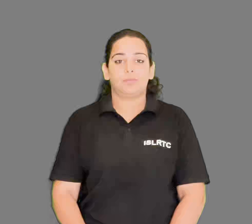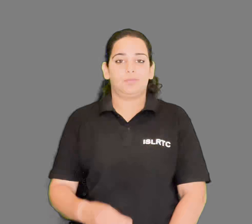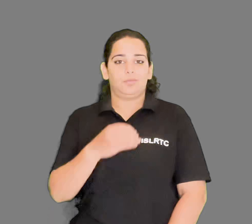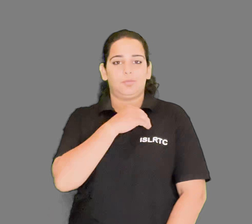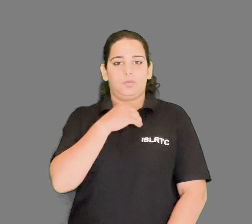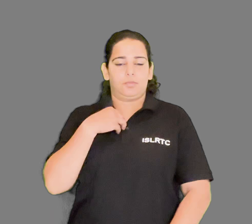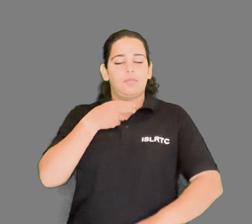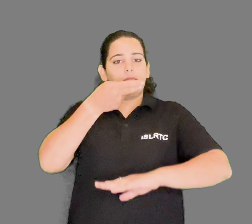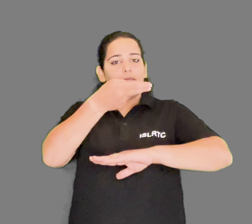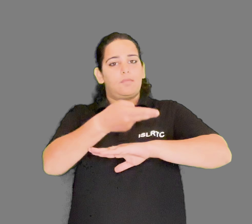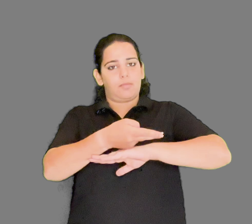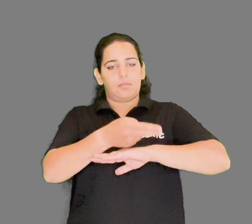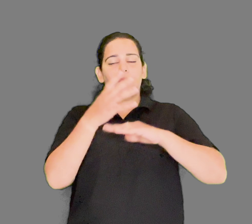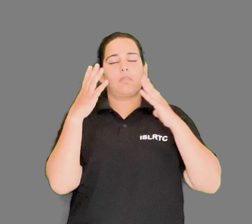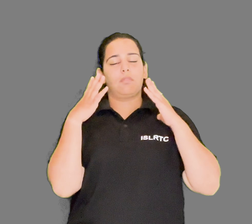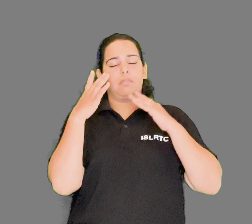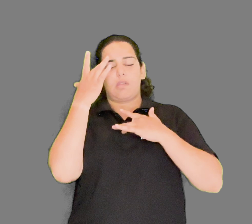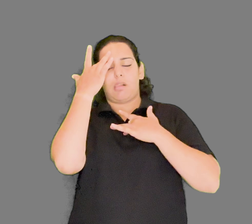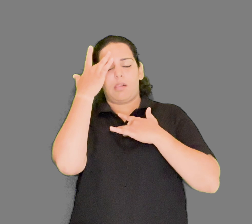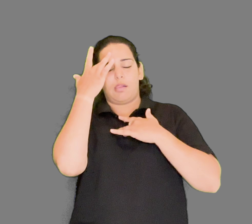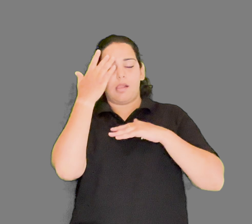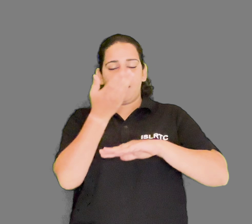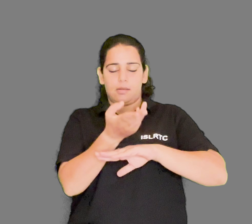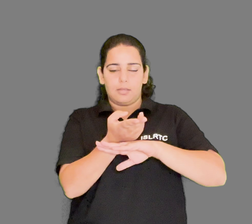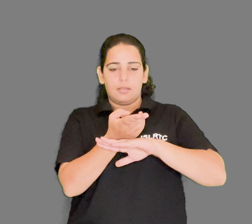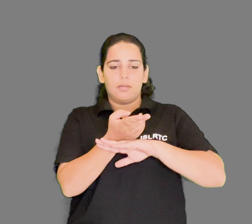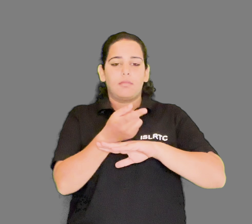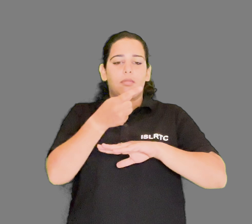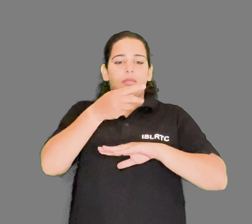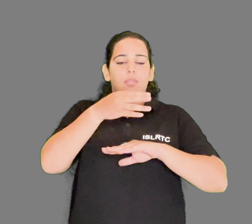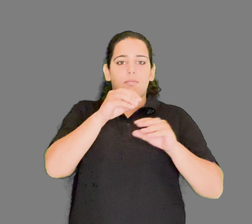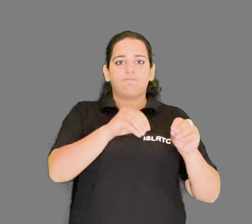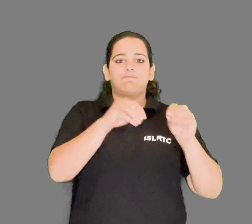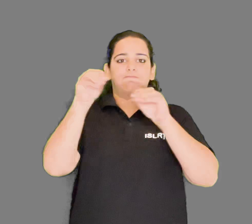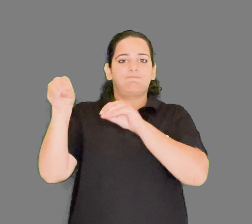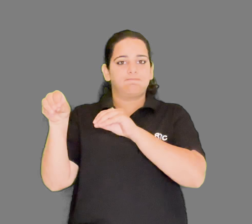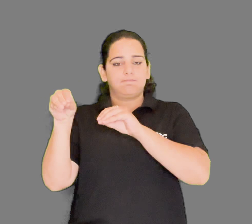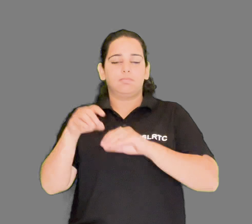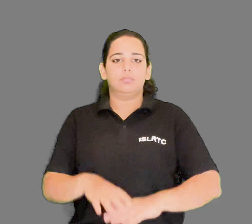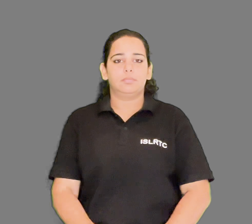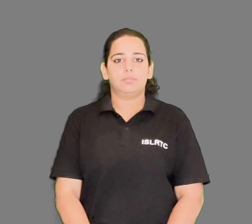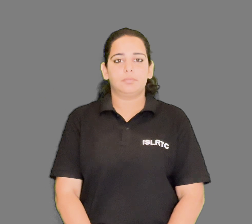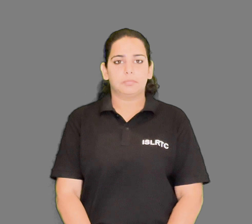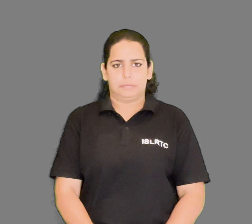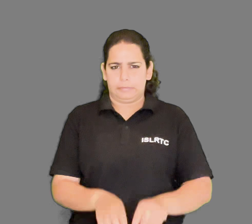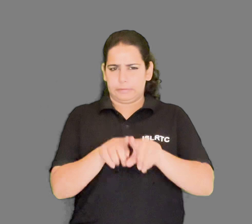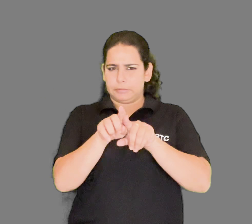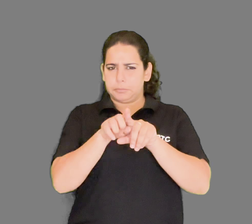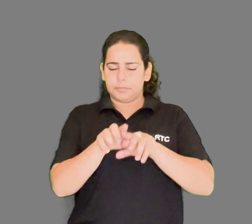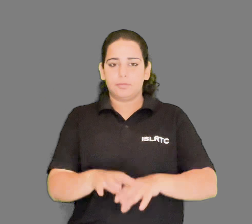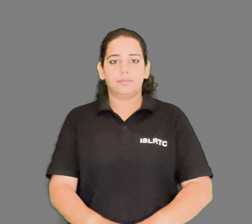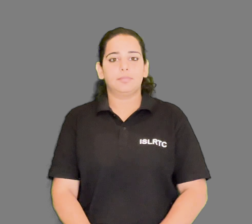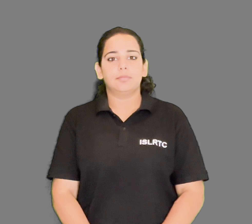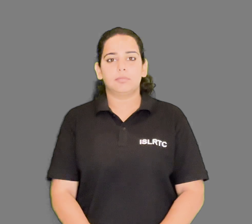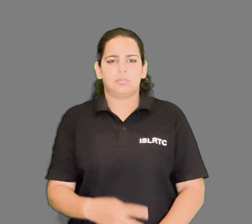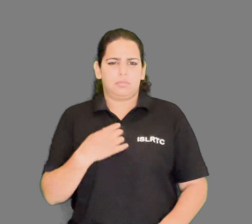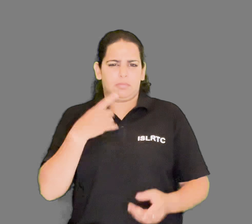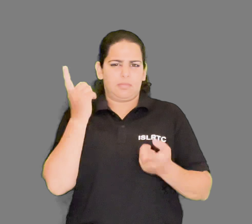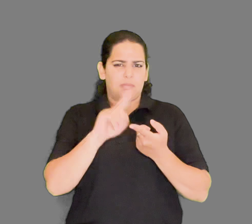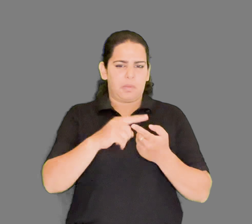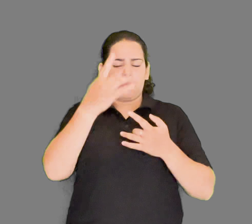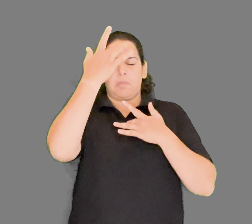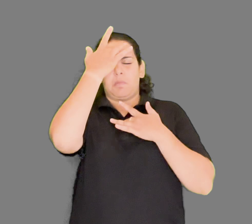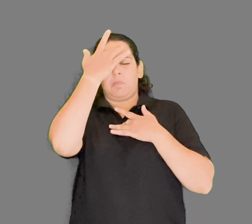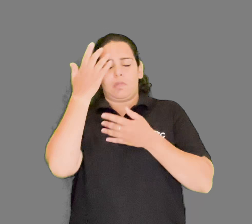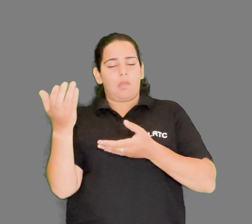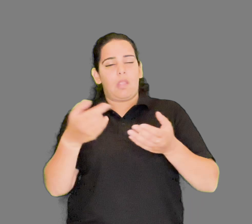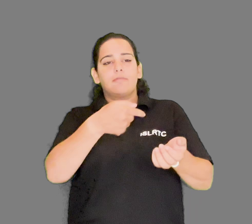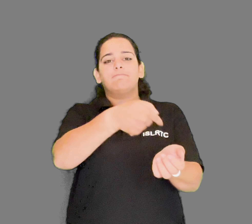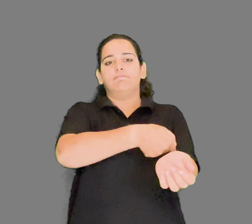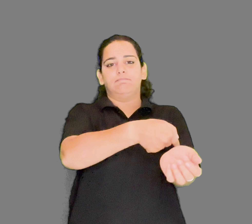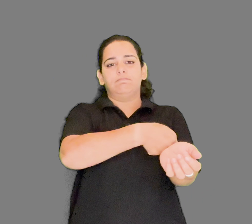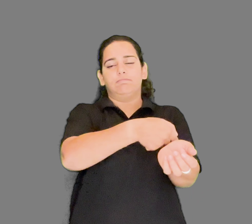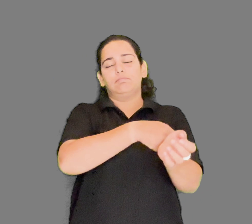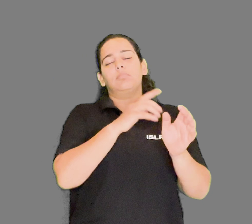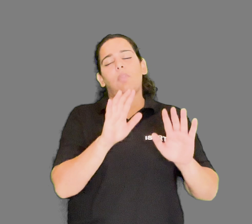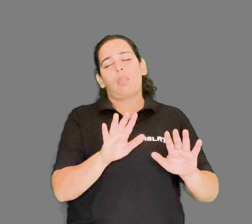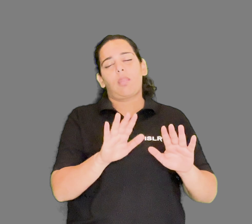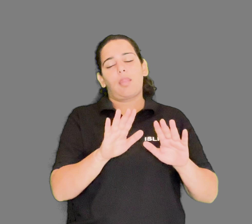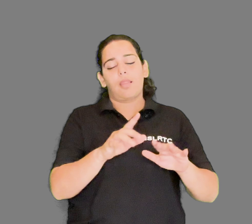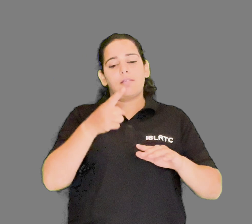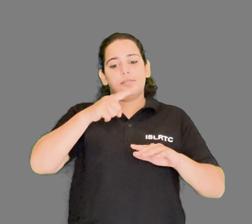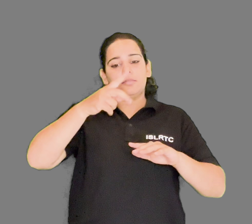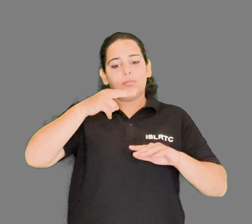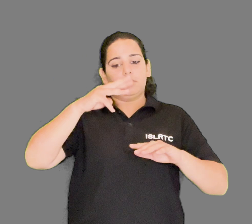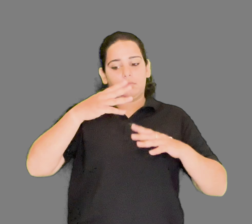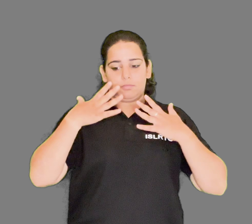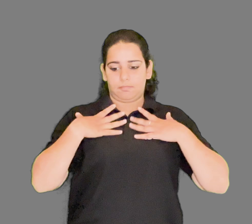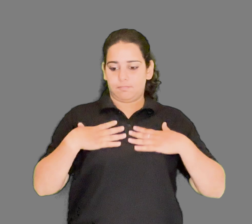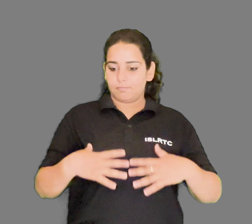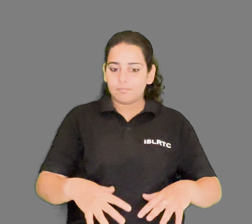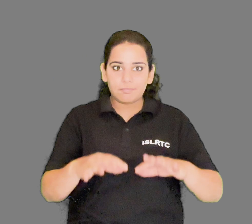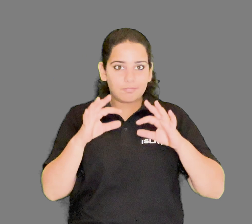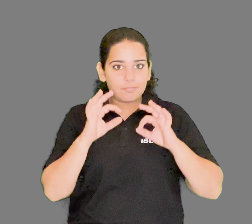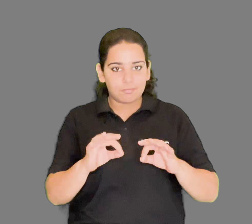Discharge Tell (someone) officially that they can or must leave a place or situation